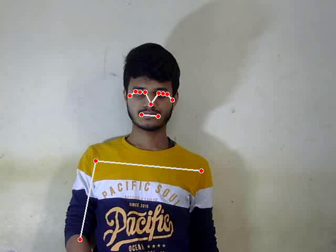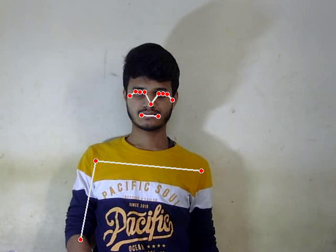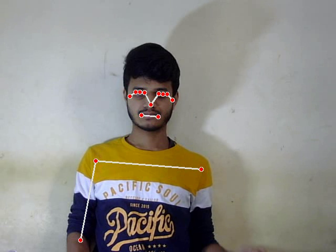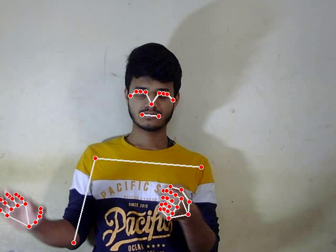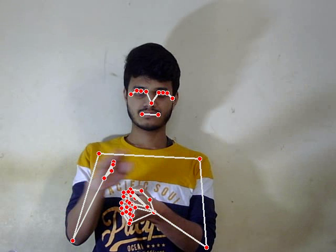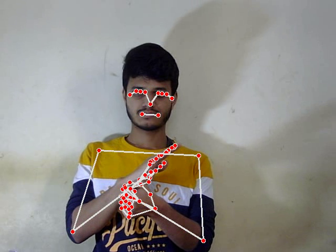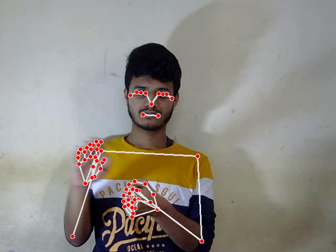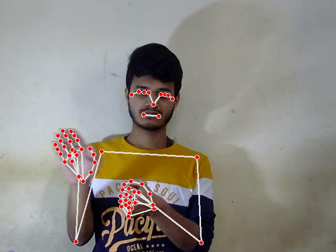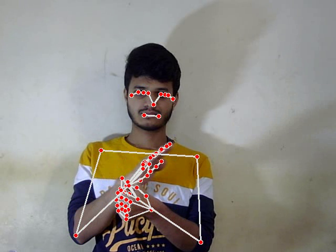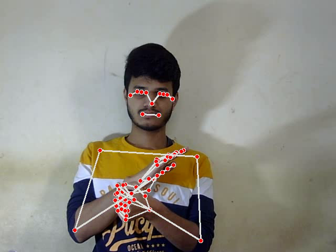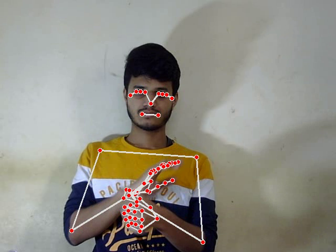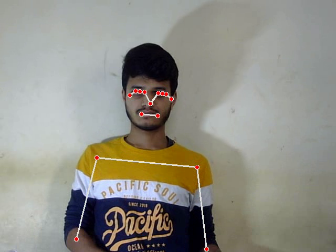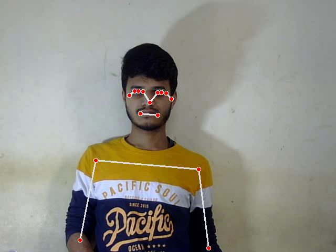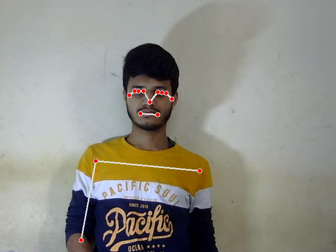busy